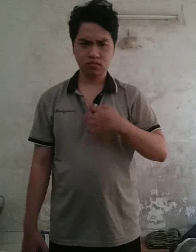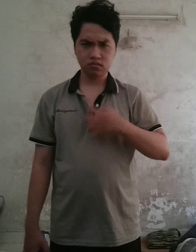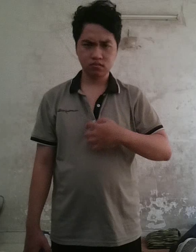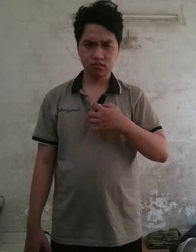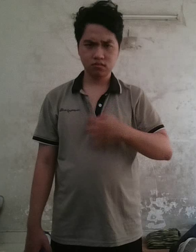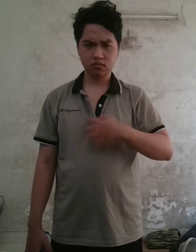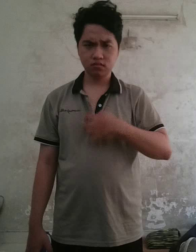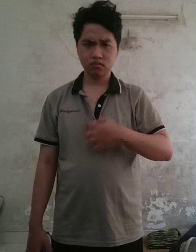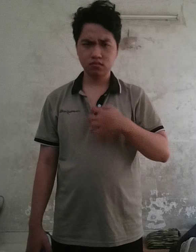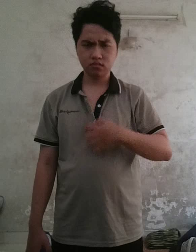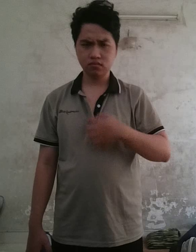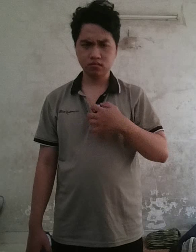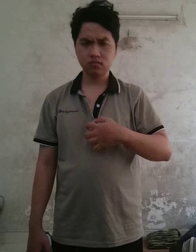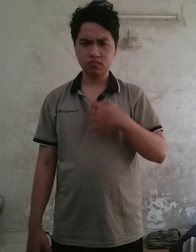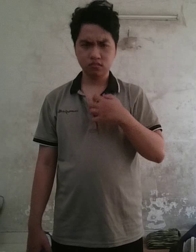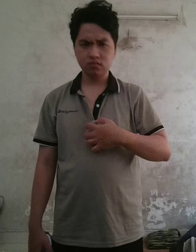ghen